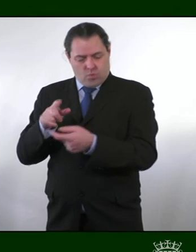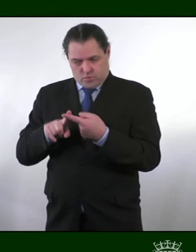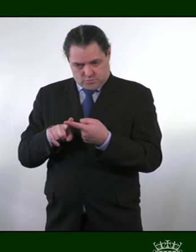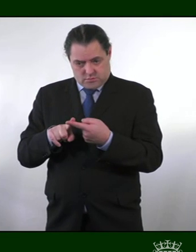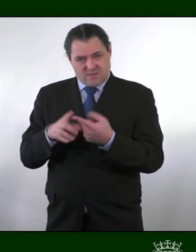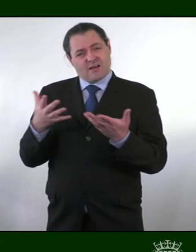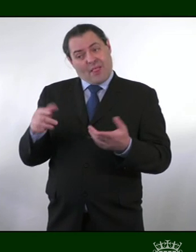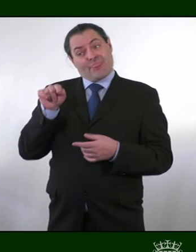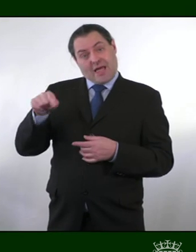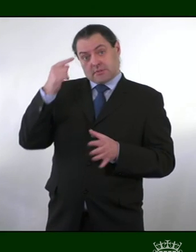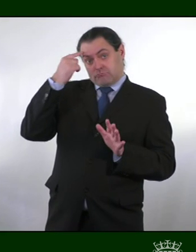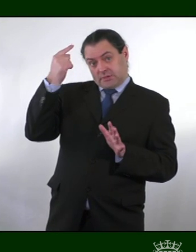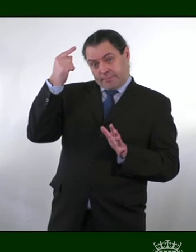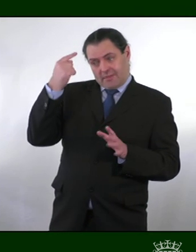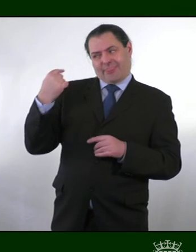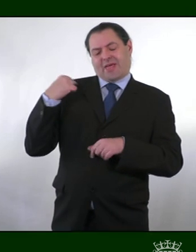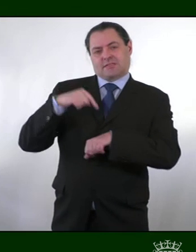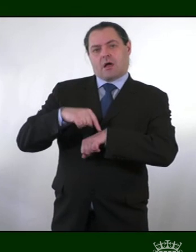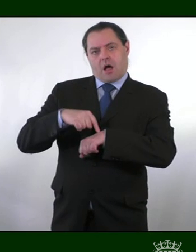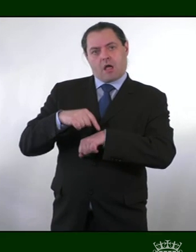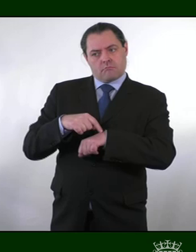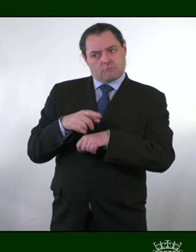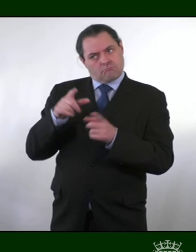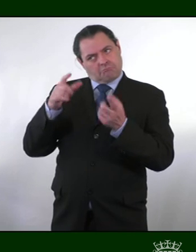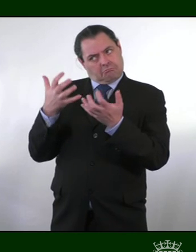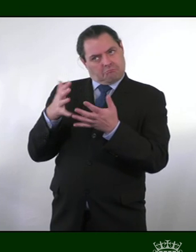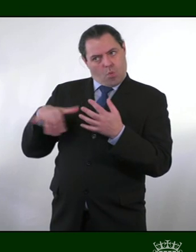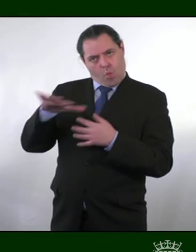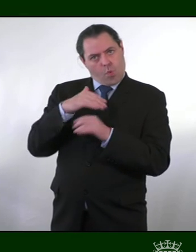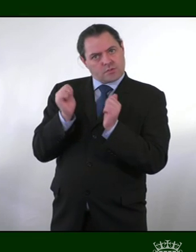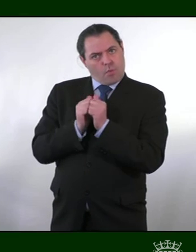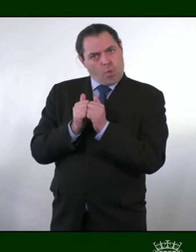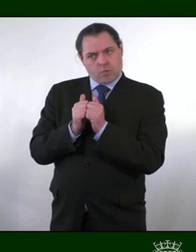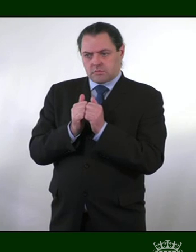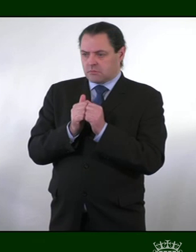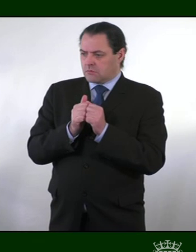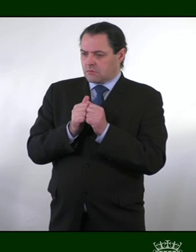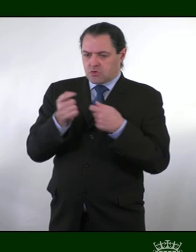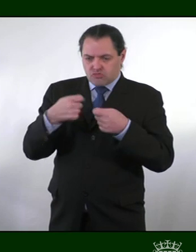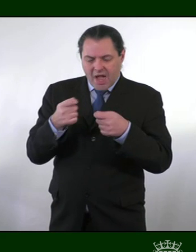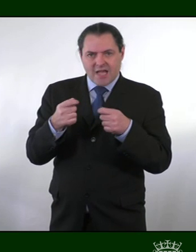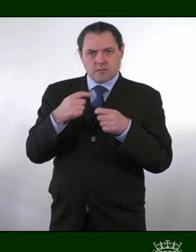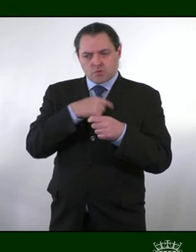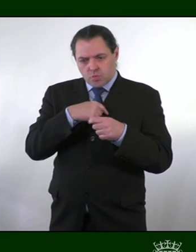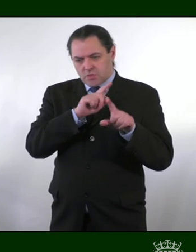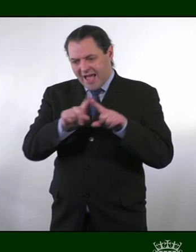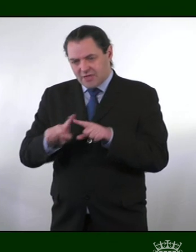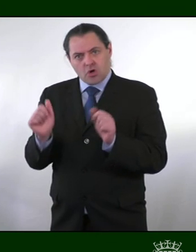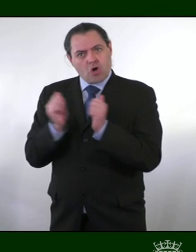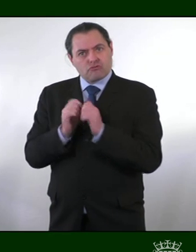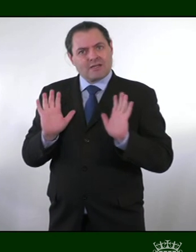That principle was supported at the time by every trade association that I spoke to when designing the scheme.